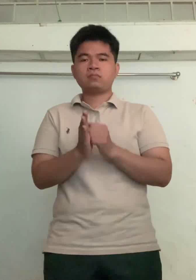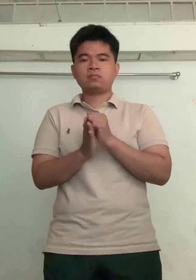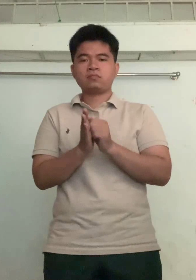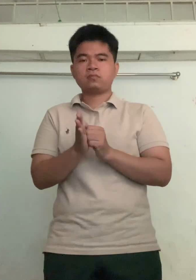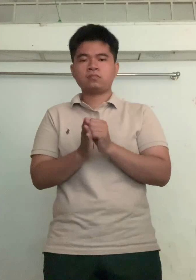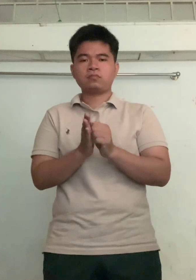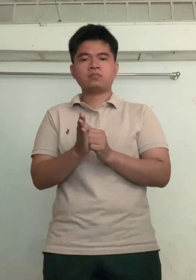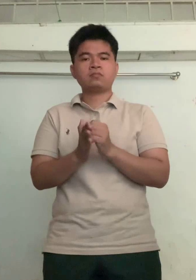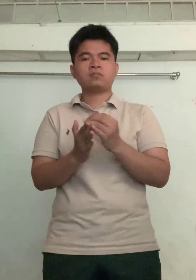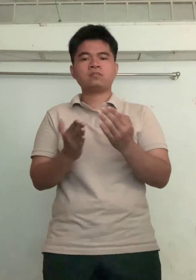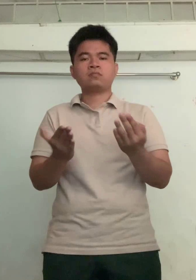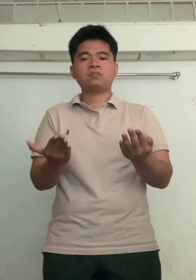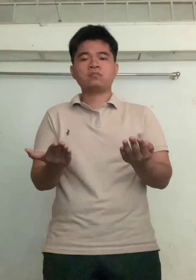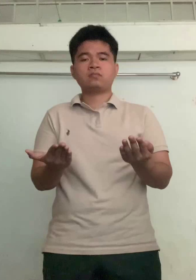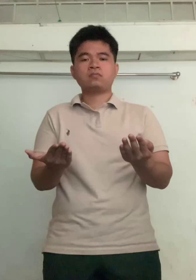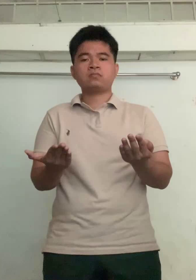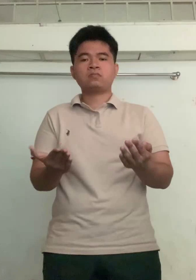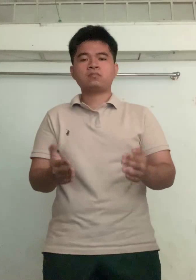thang nay